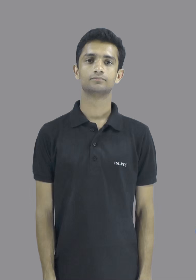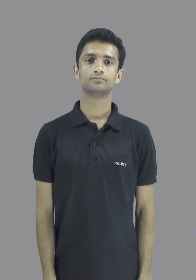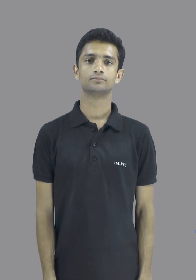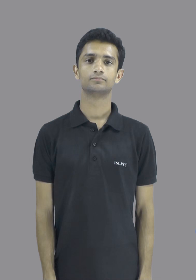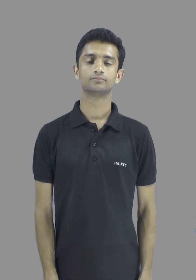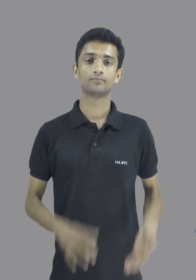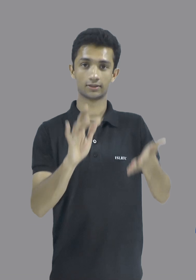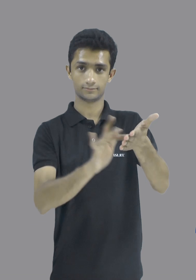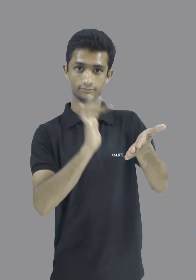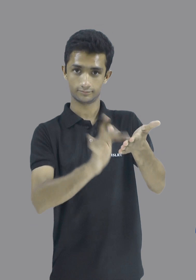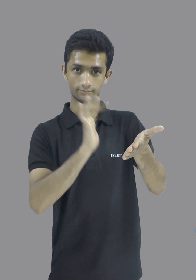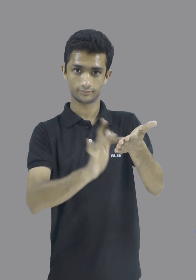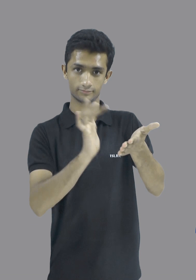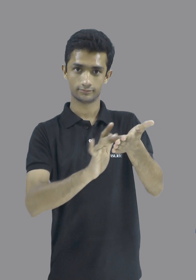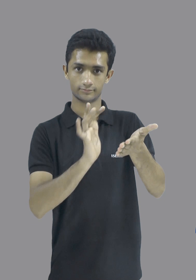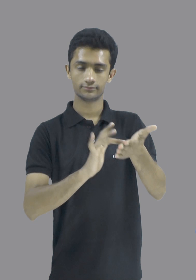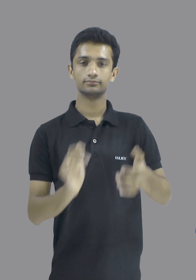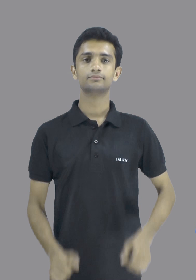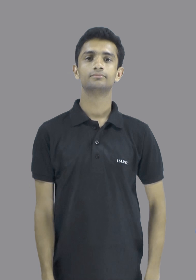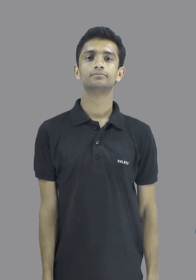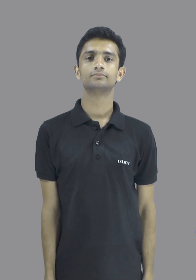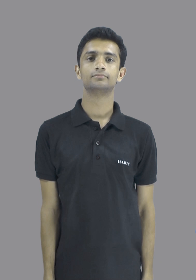Cell Mobile (Touchscreen)